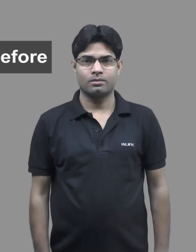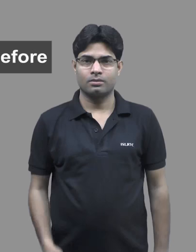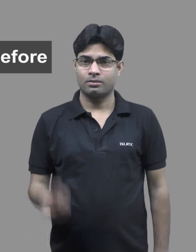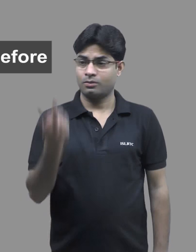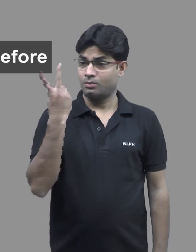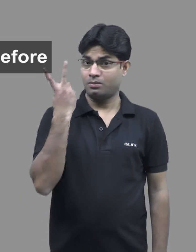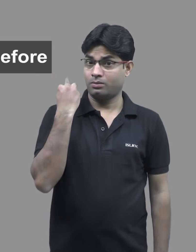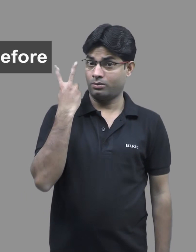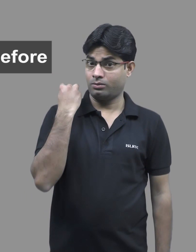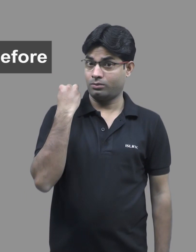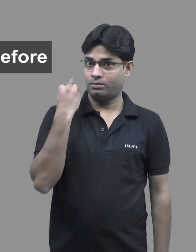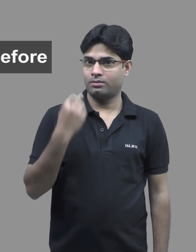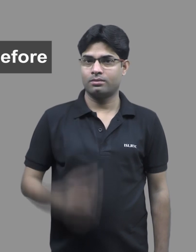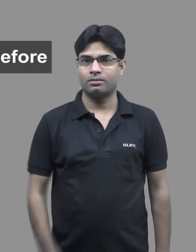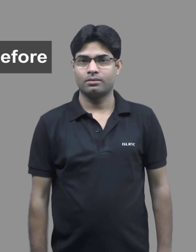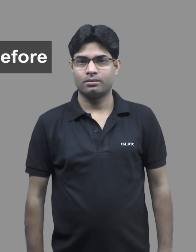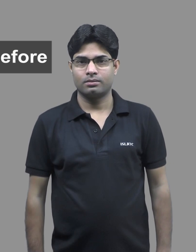Two Days Before